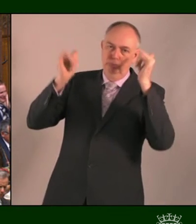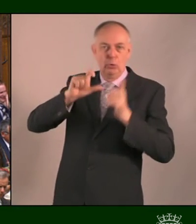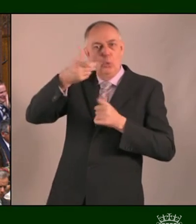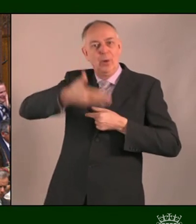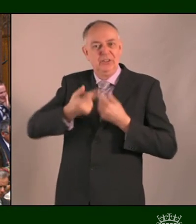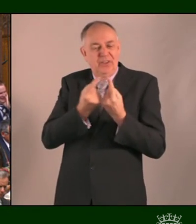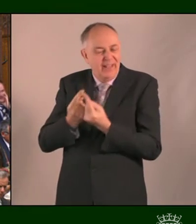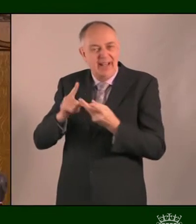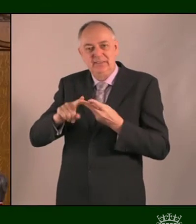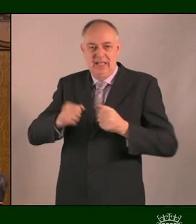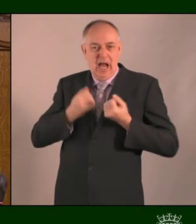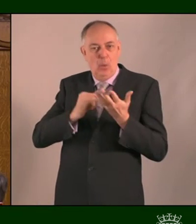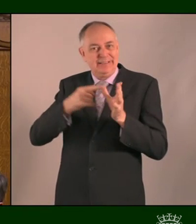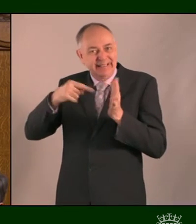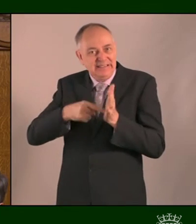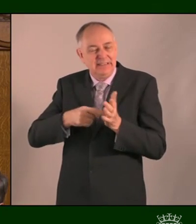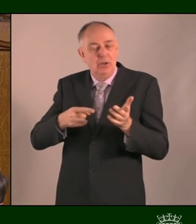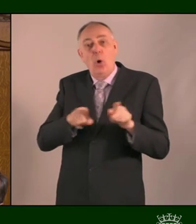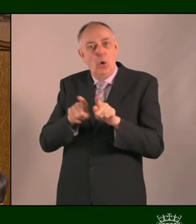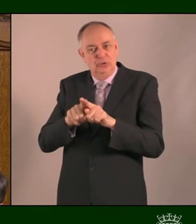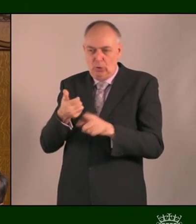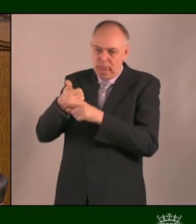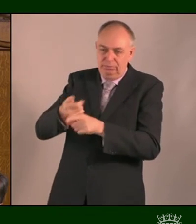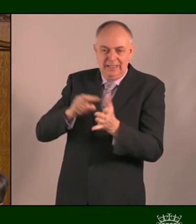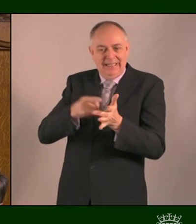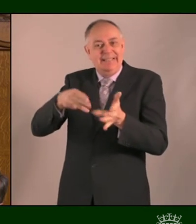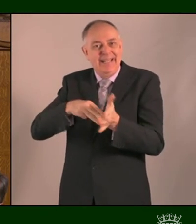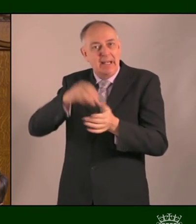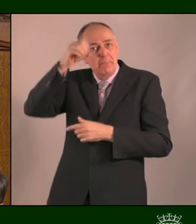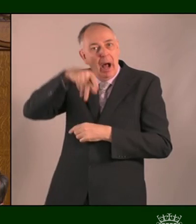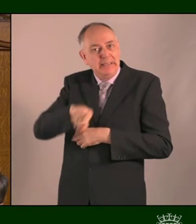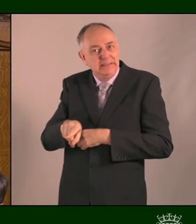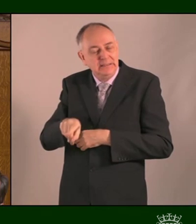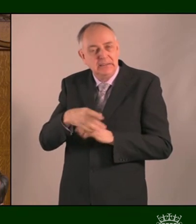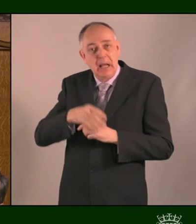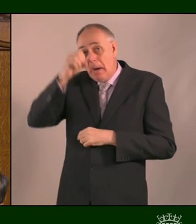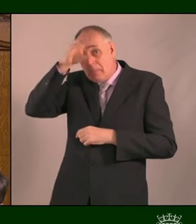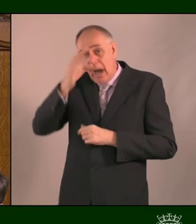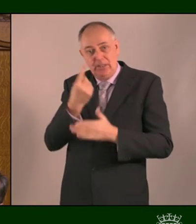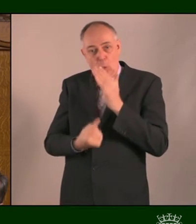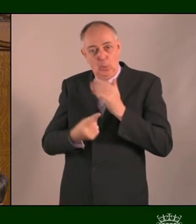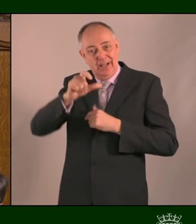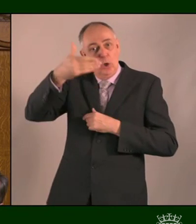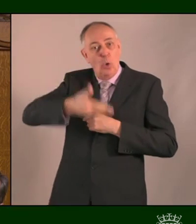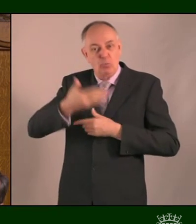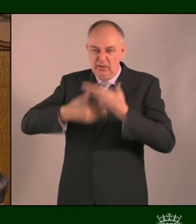St Piran is also the patron saint of tin mining, but mining is not just something assigned to Cornish history.